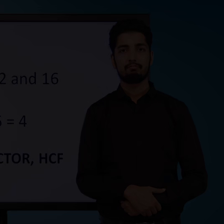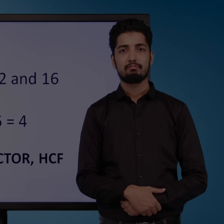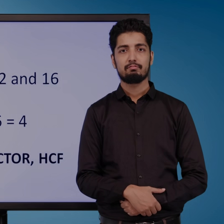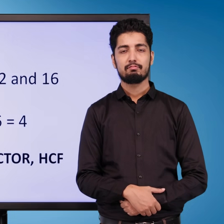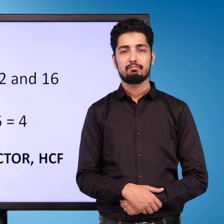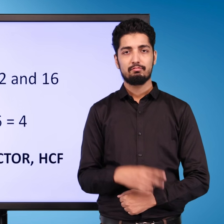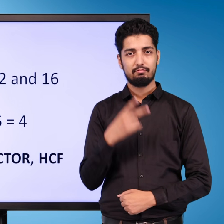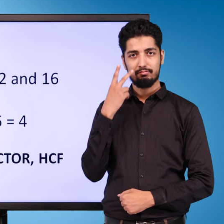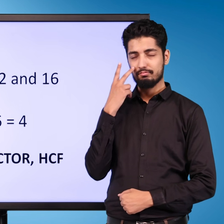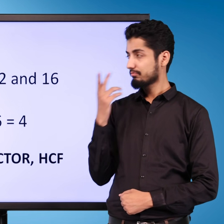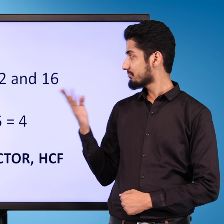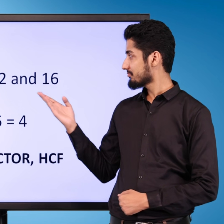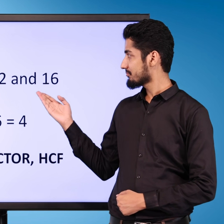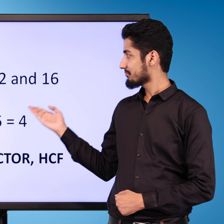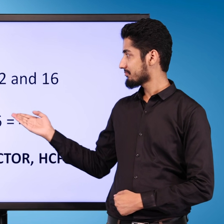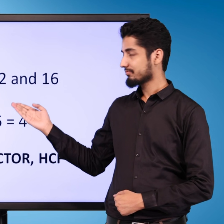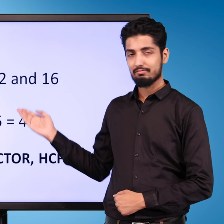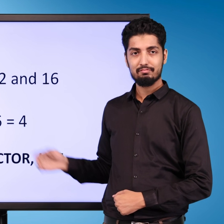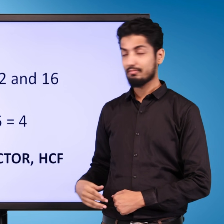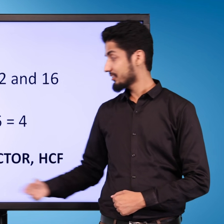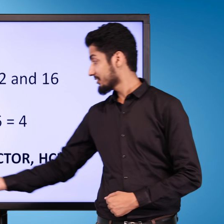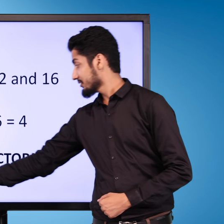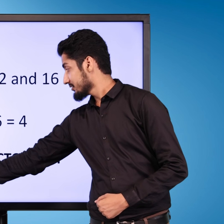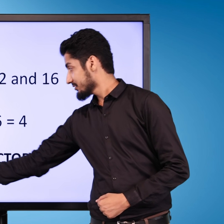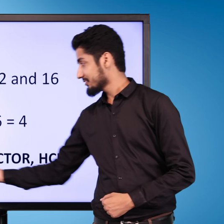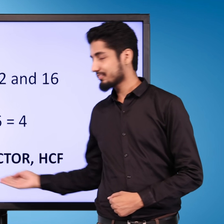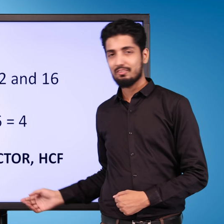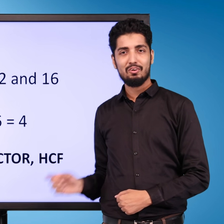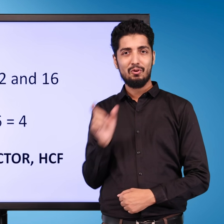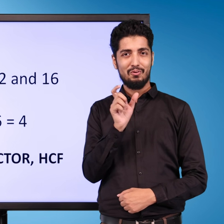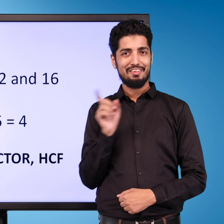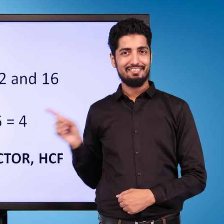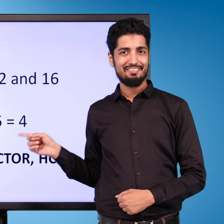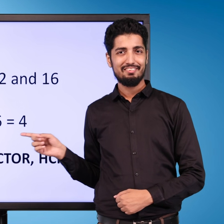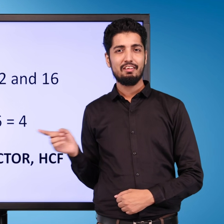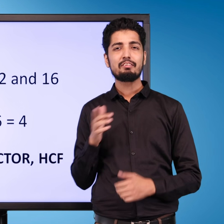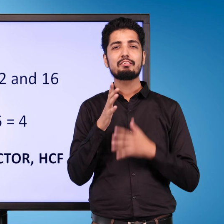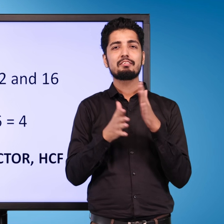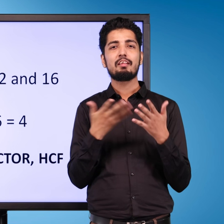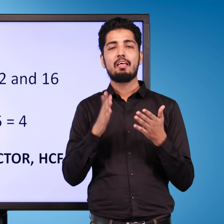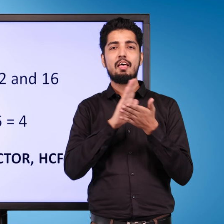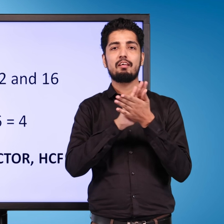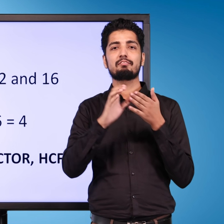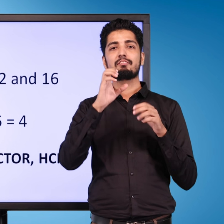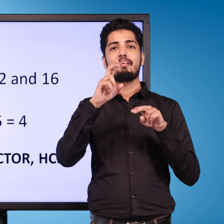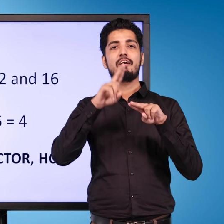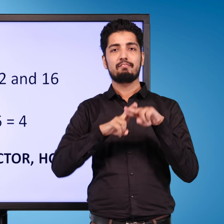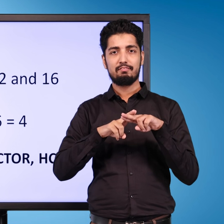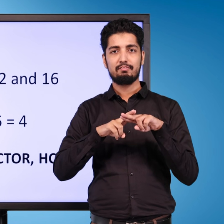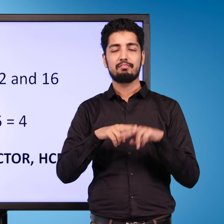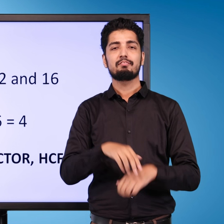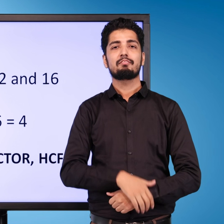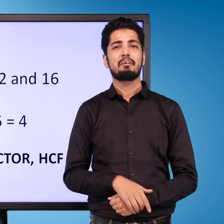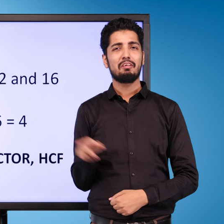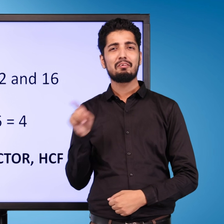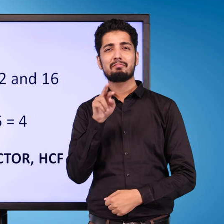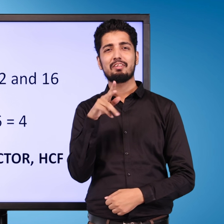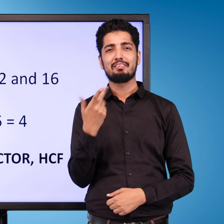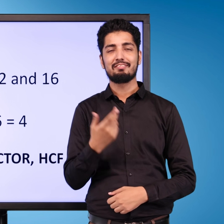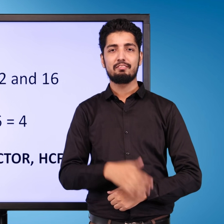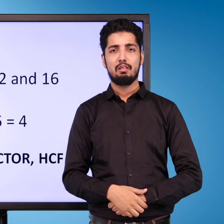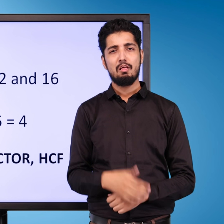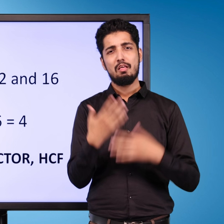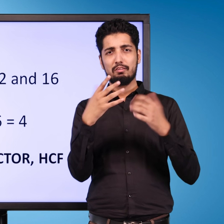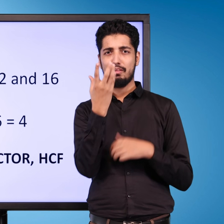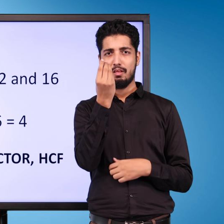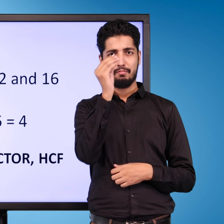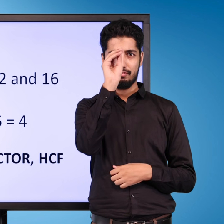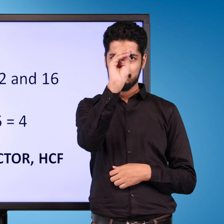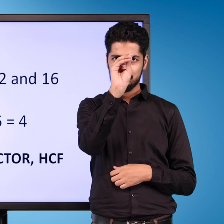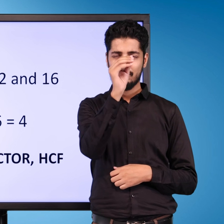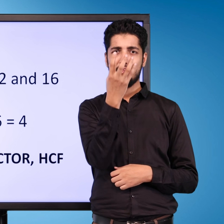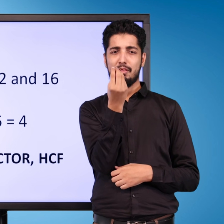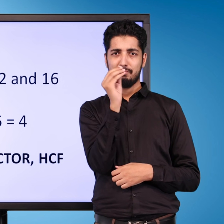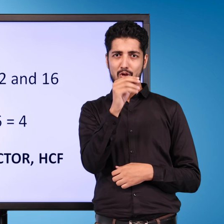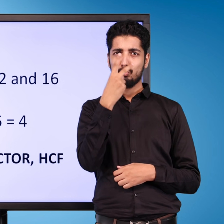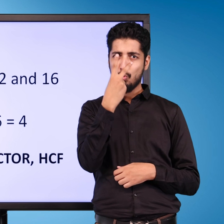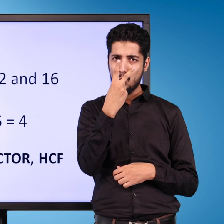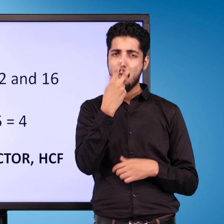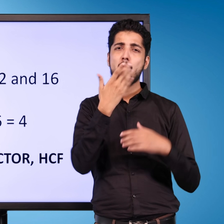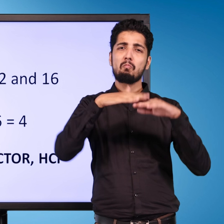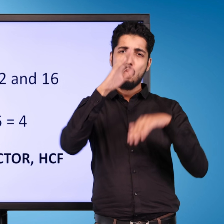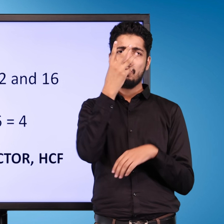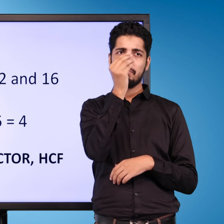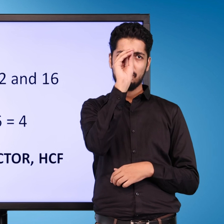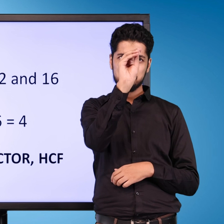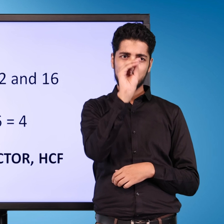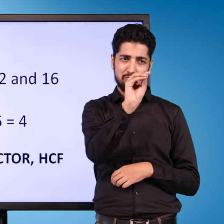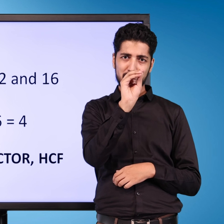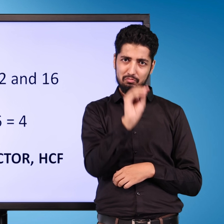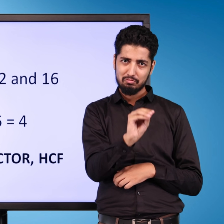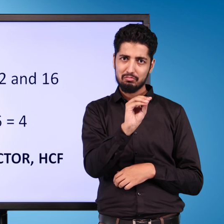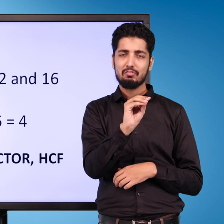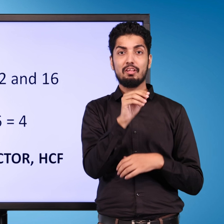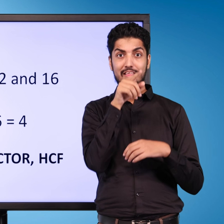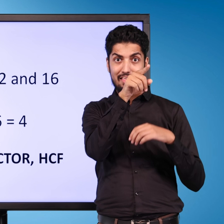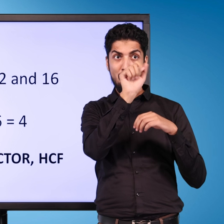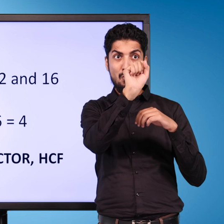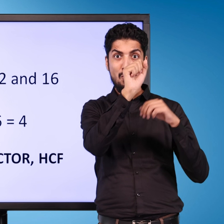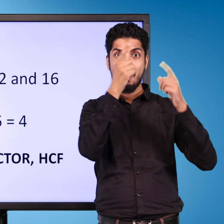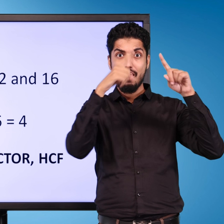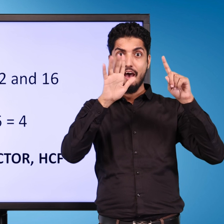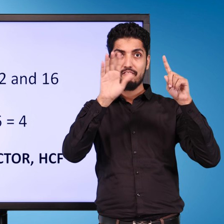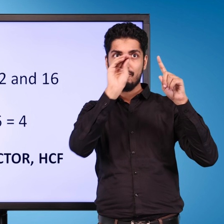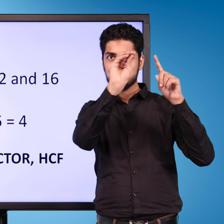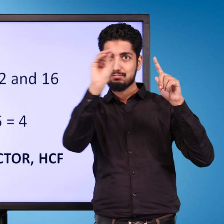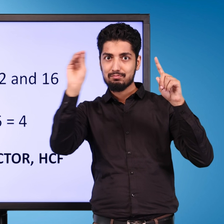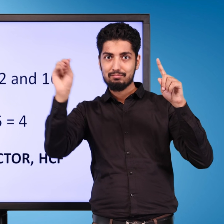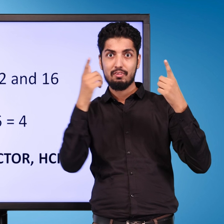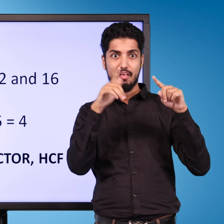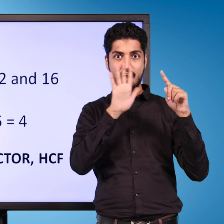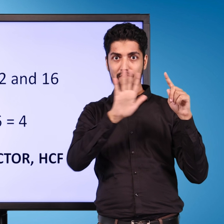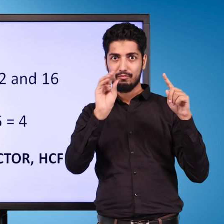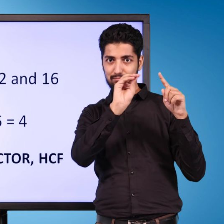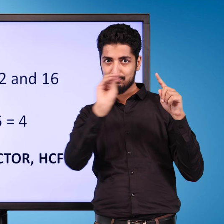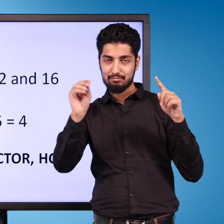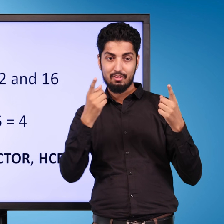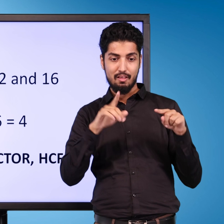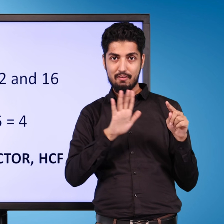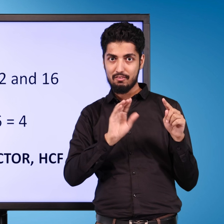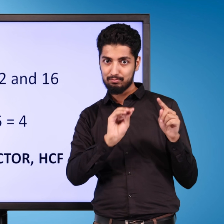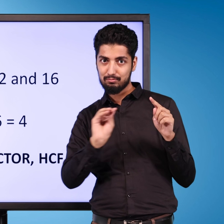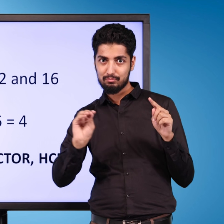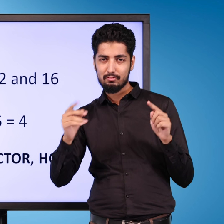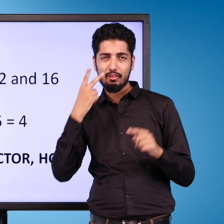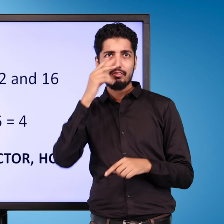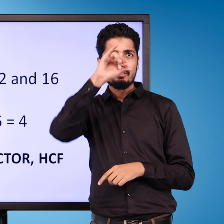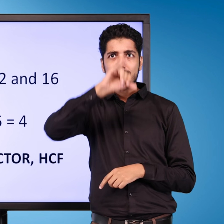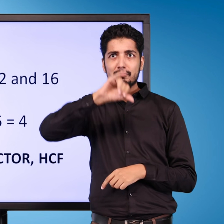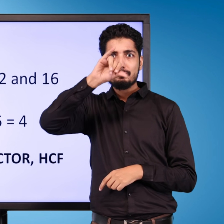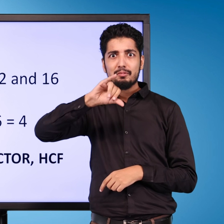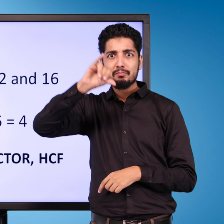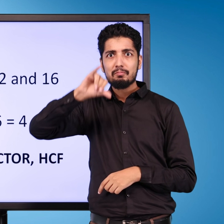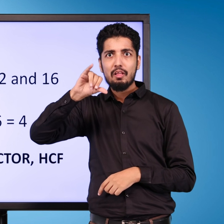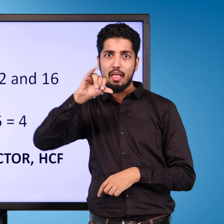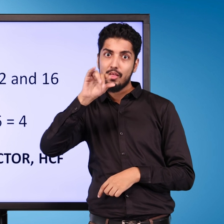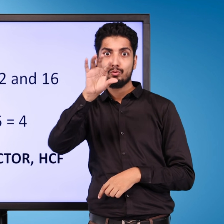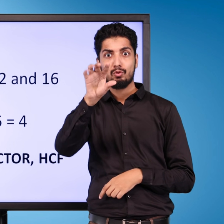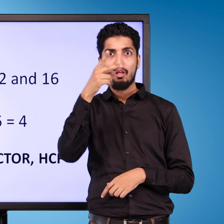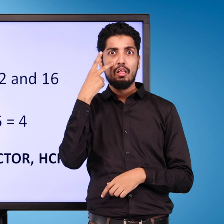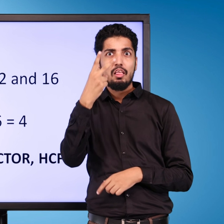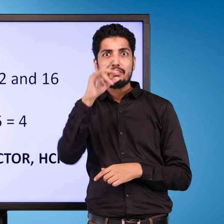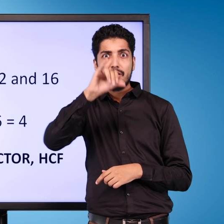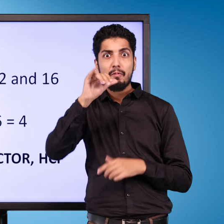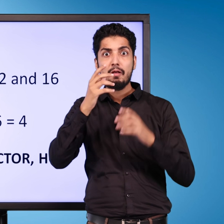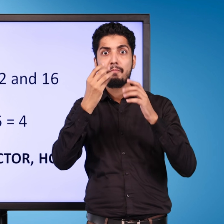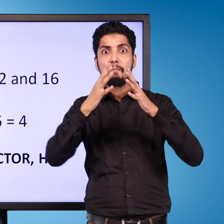Highest common factor, HCF The Highest Common Factor (HCF) of two or more given numbers Is the greatest of their common factors It is also known as